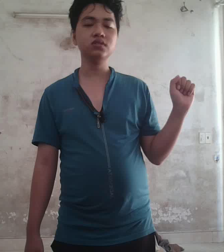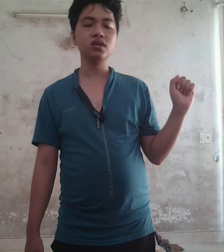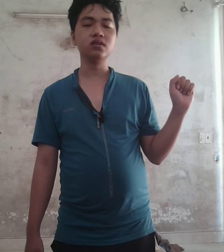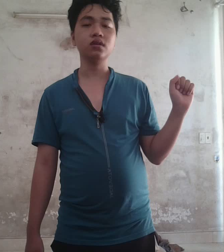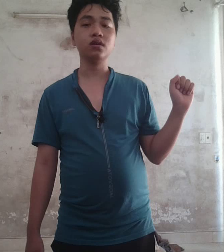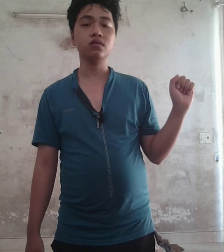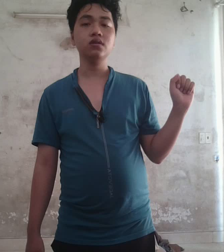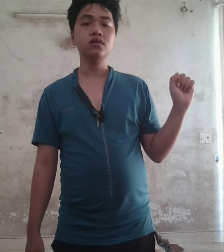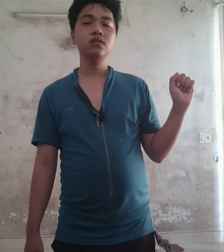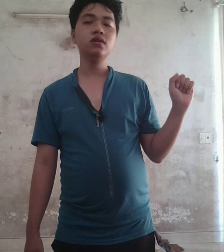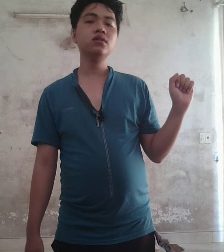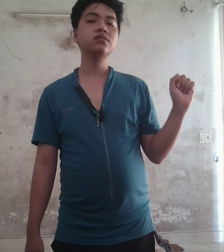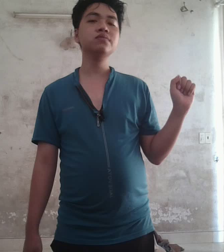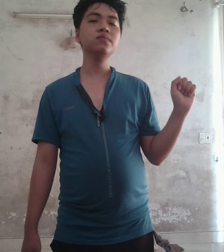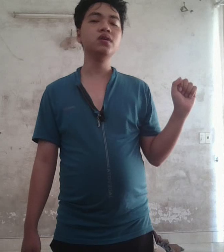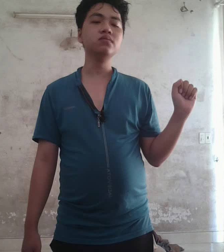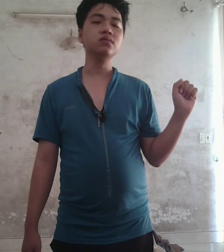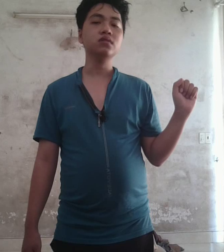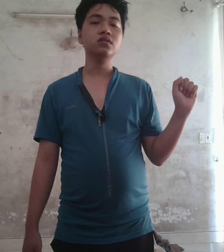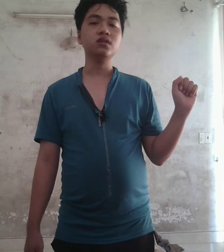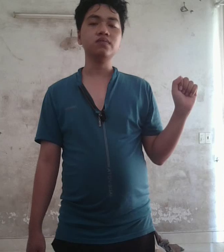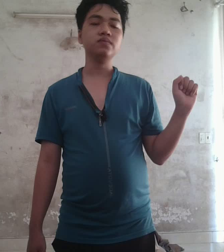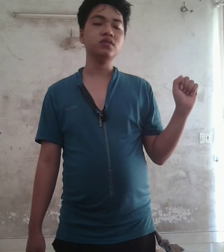a